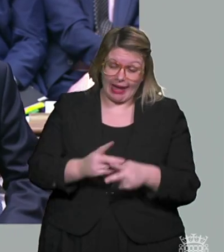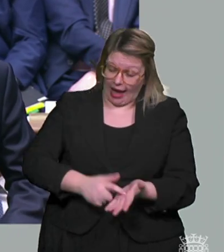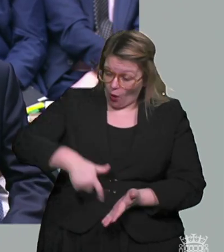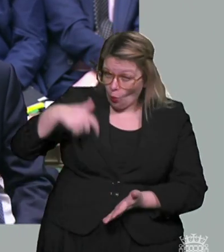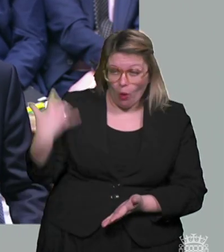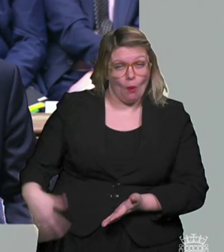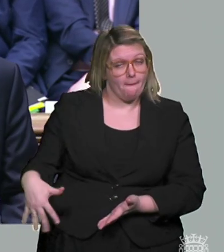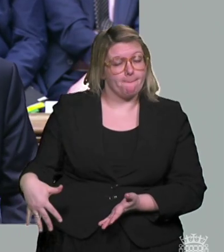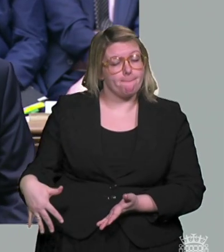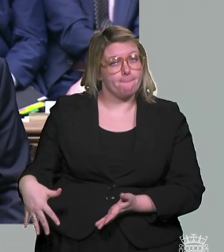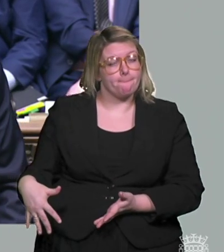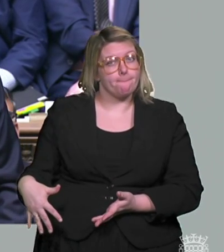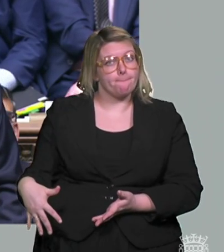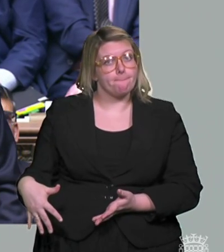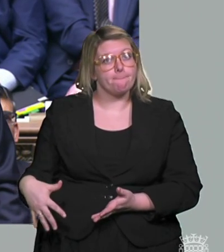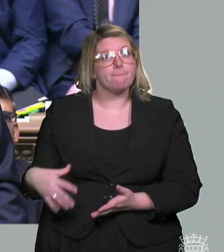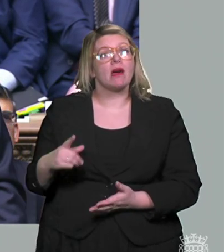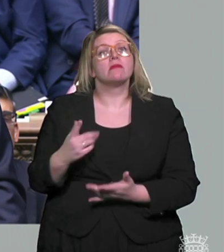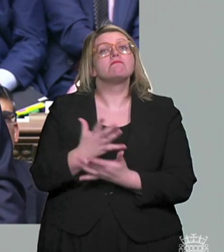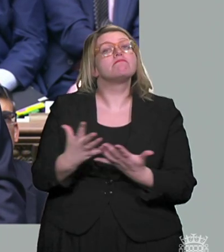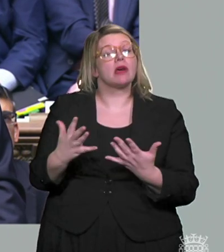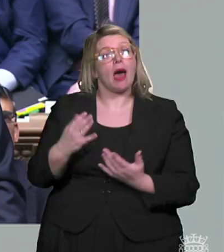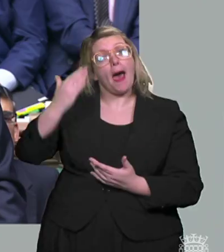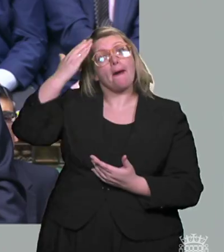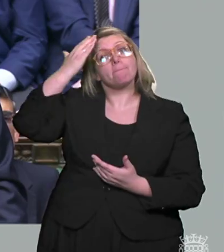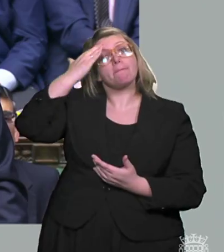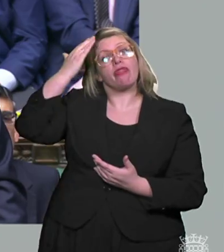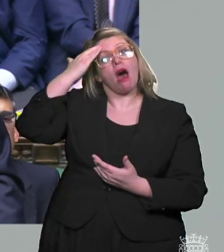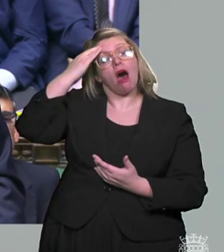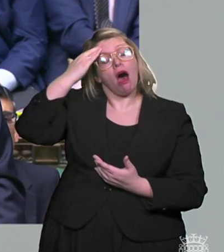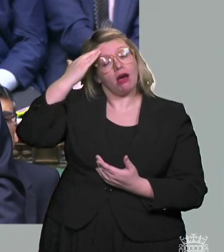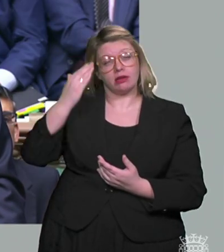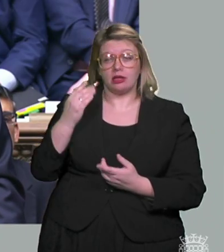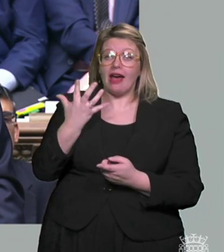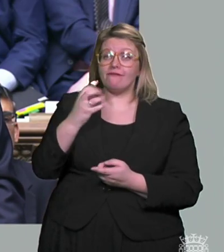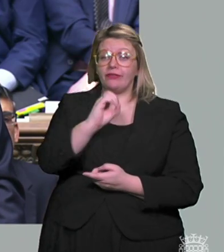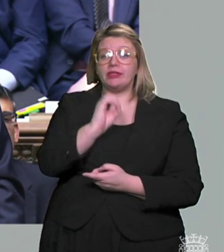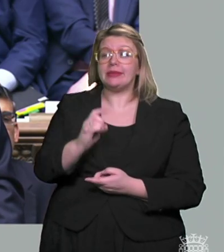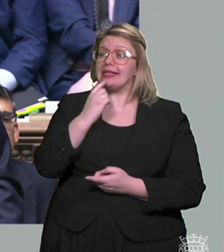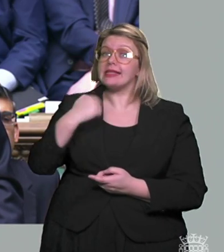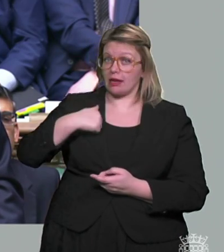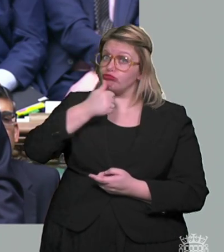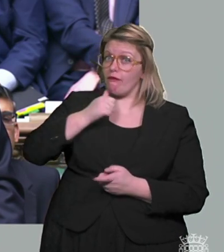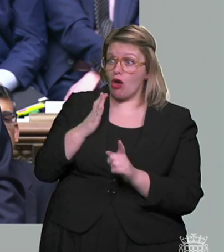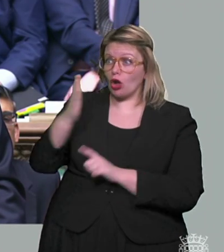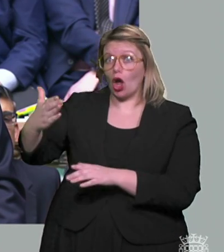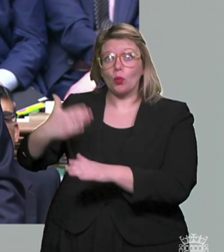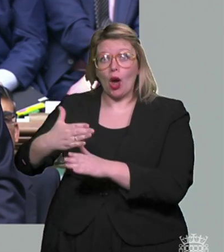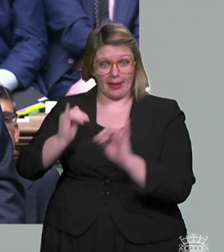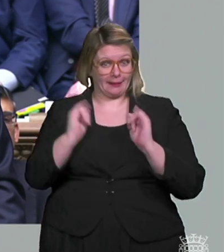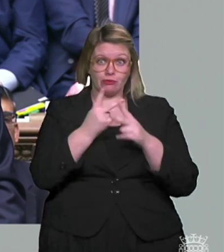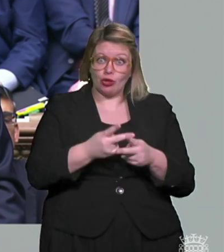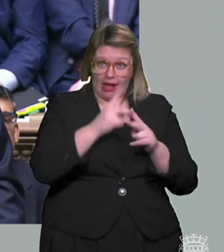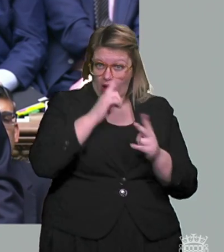Almost half of non-working mothers said they would prefer to work if they could arrange suitable childcare.